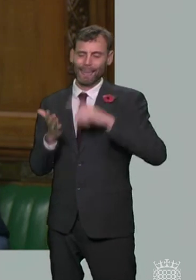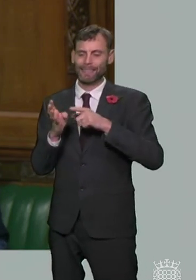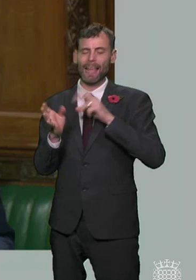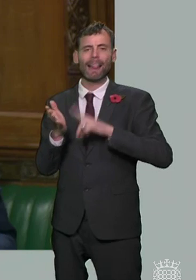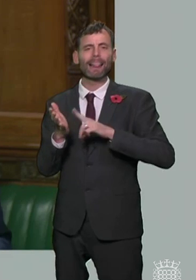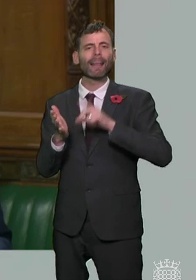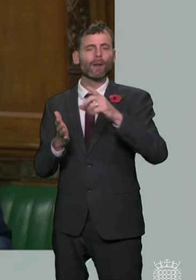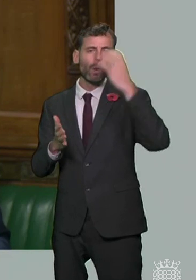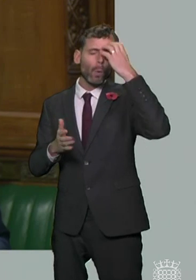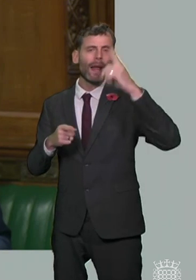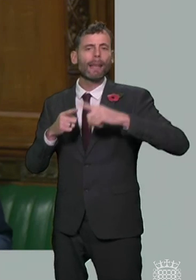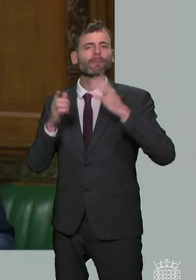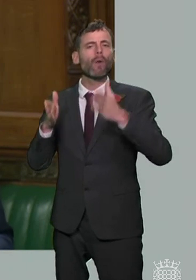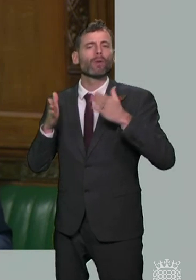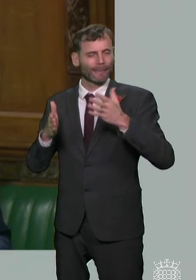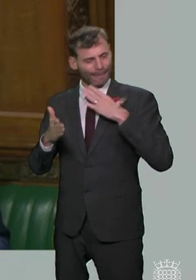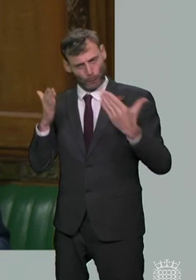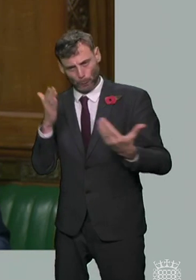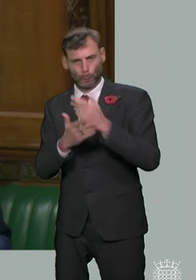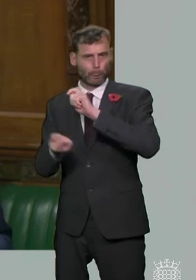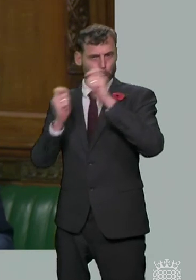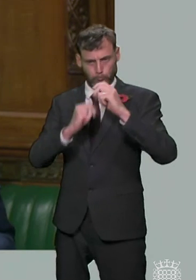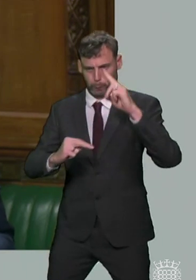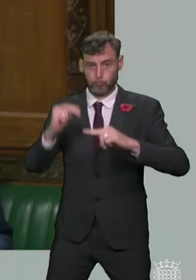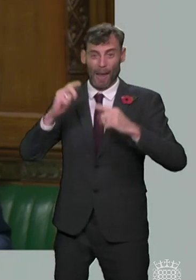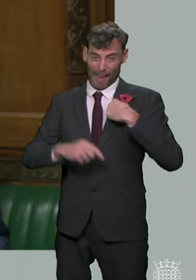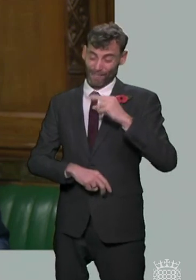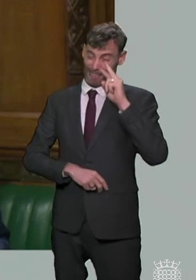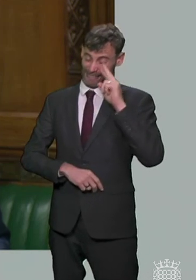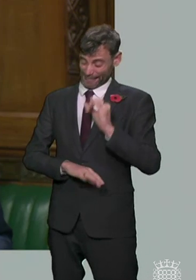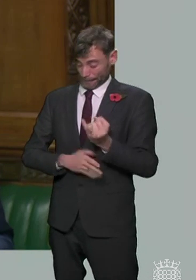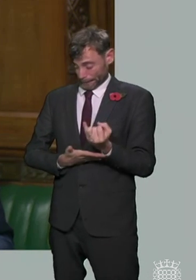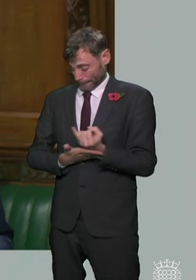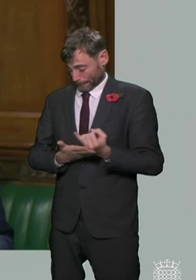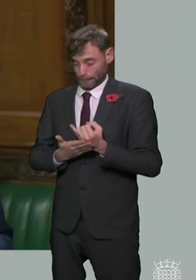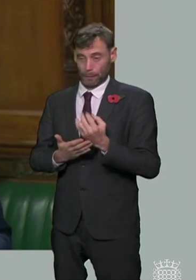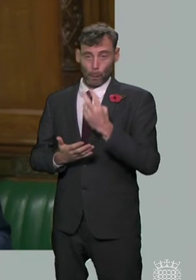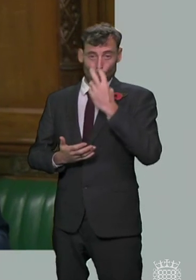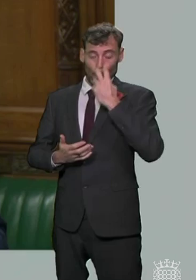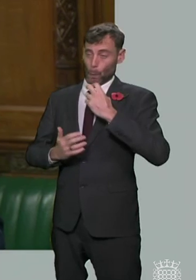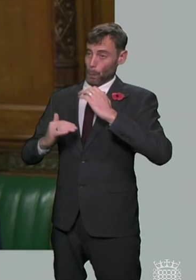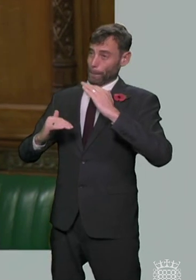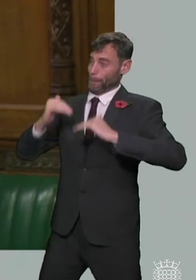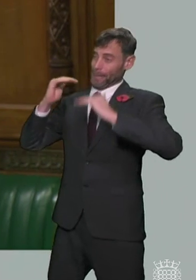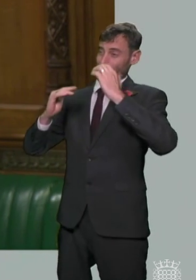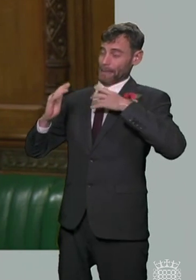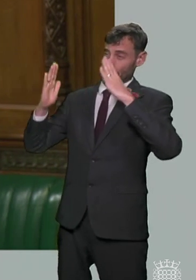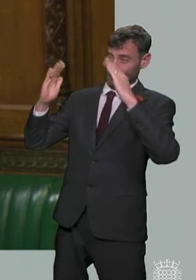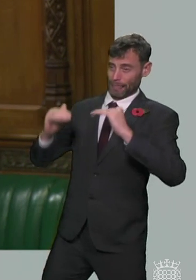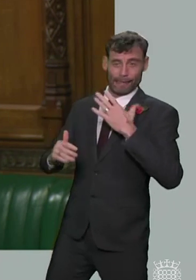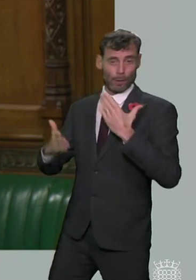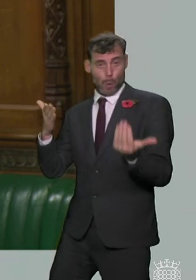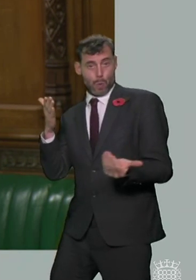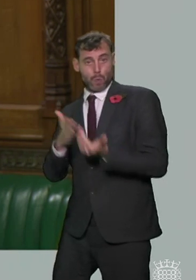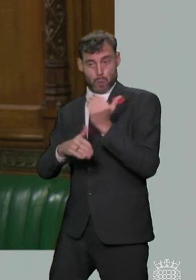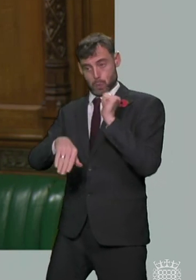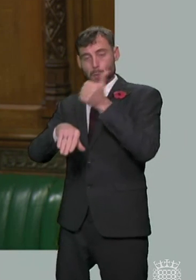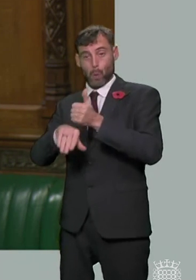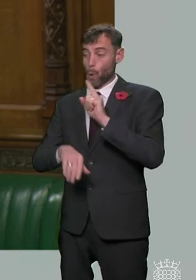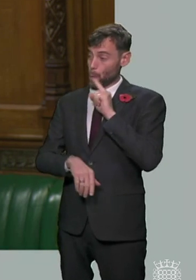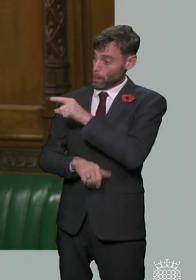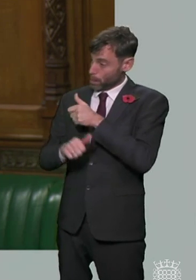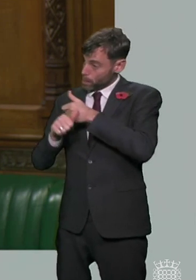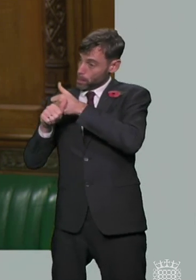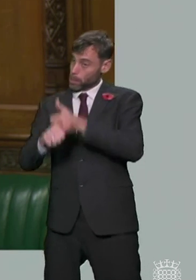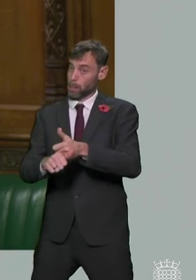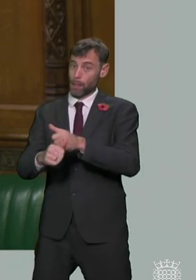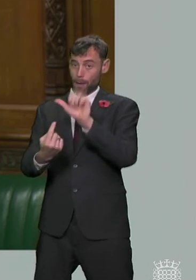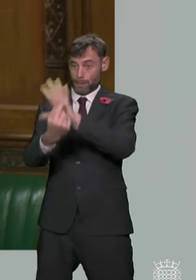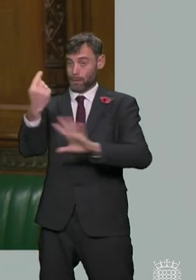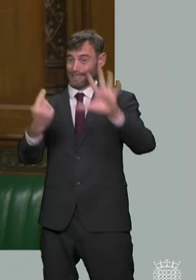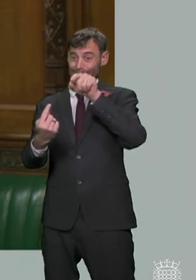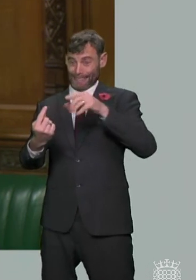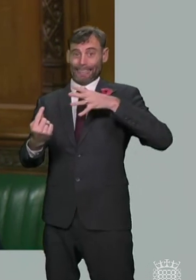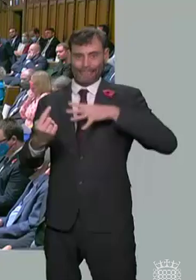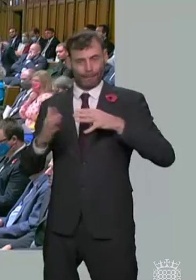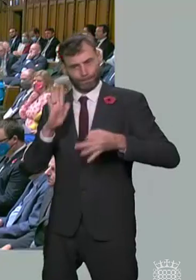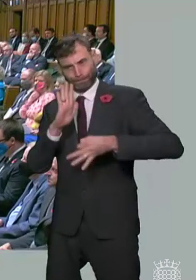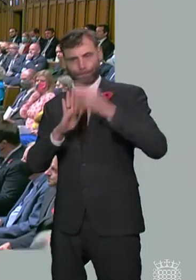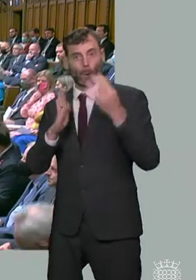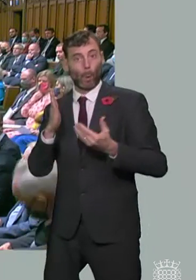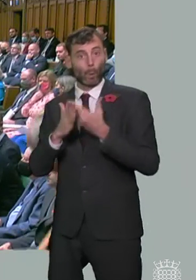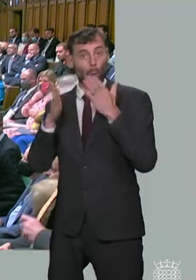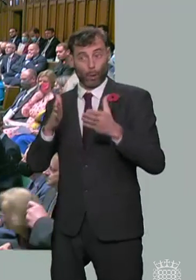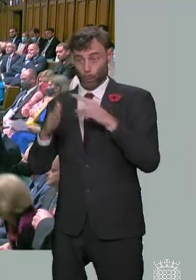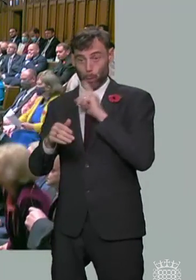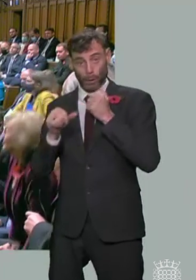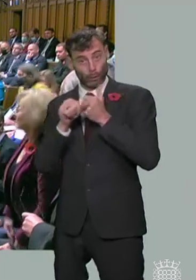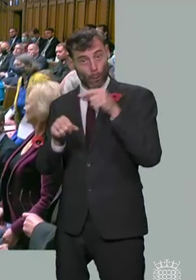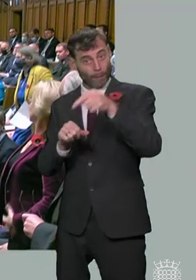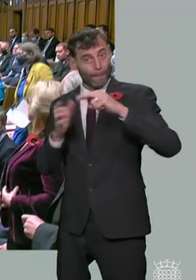I have shown him the pictures of the 200 props holding up its decaying roof, so will he make the Queen Elizabeth one of the eight new schemes giving people in Norfolk, Lincolnshire and Cambridgeshire the hospital they need?